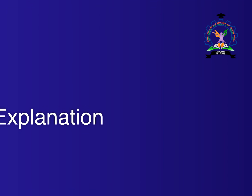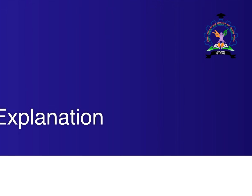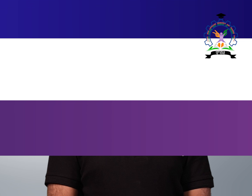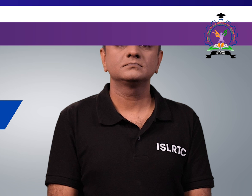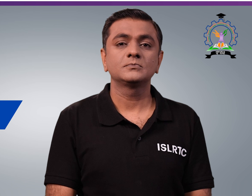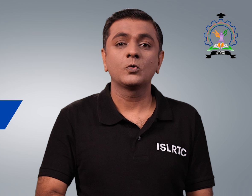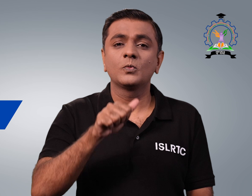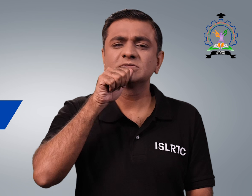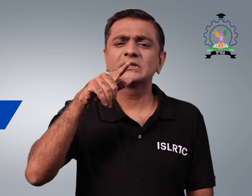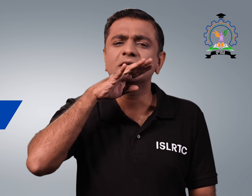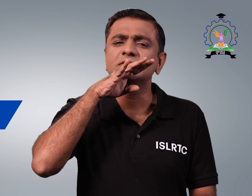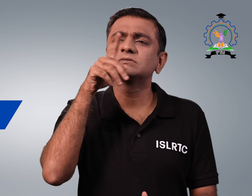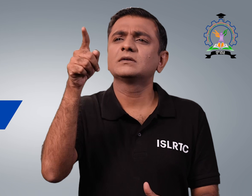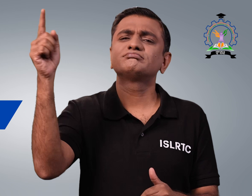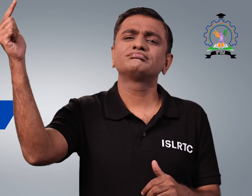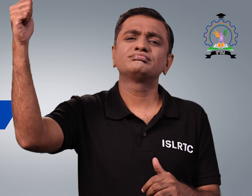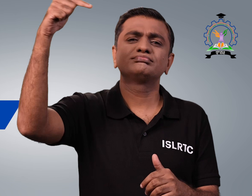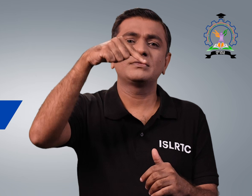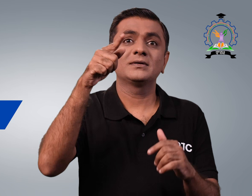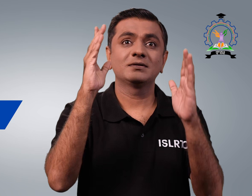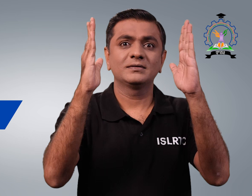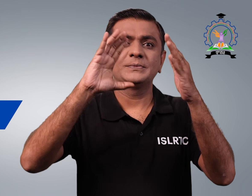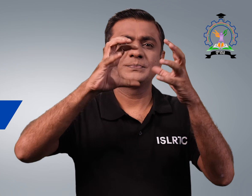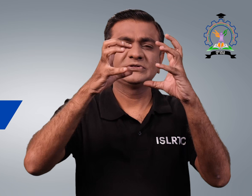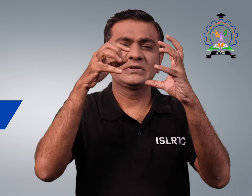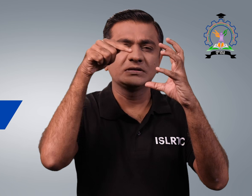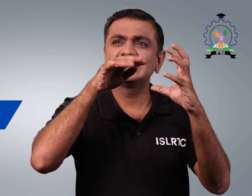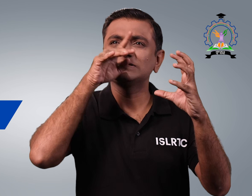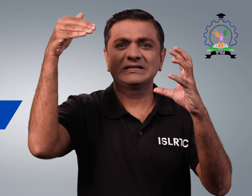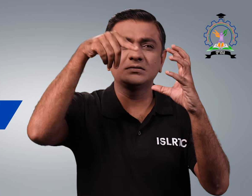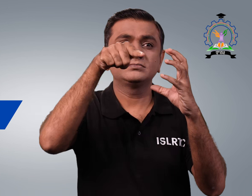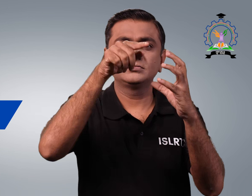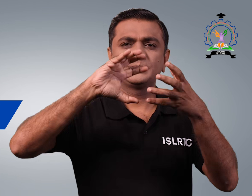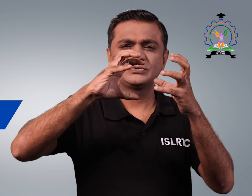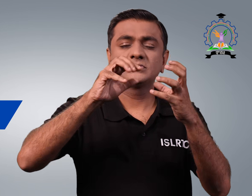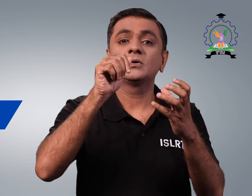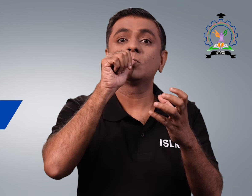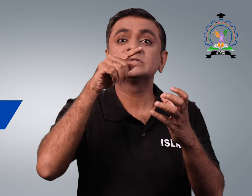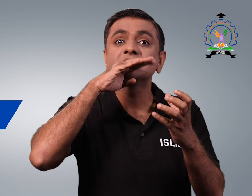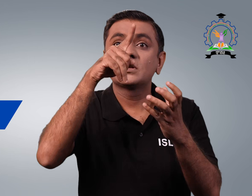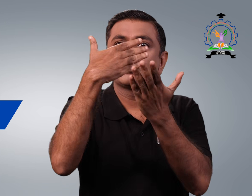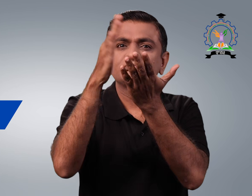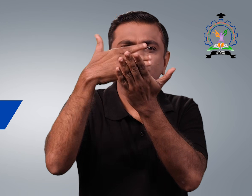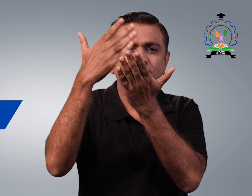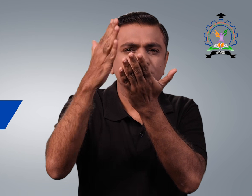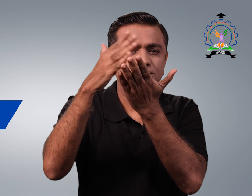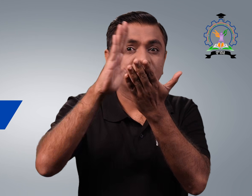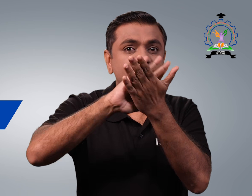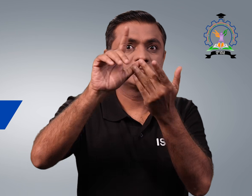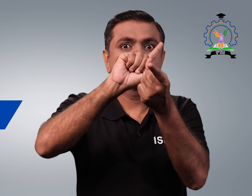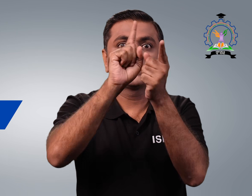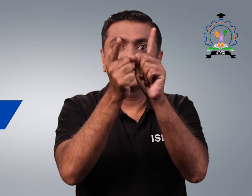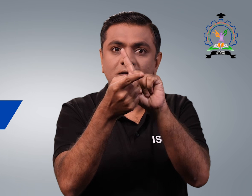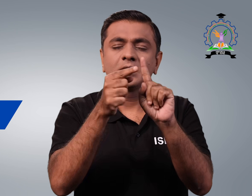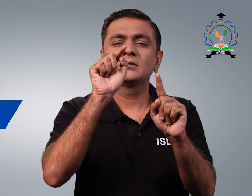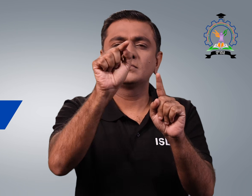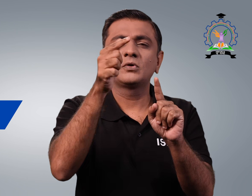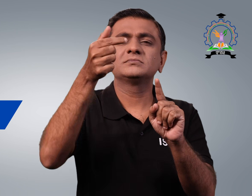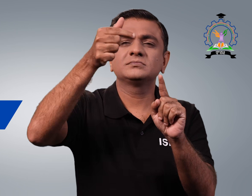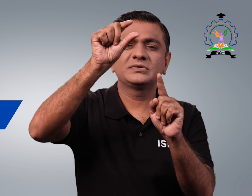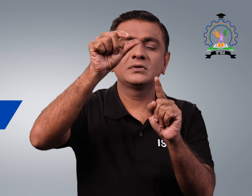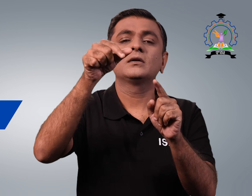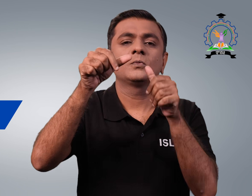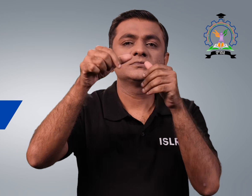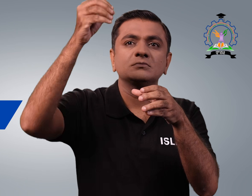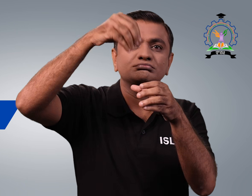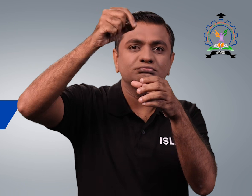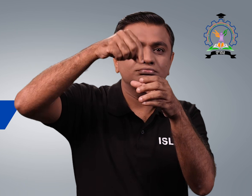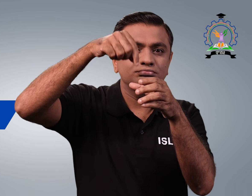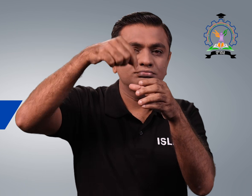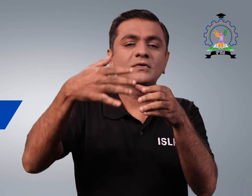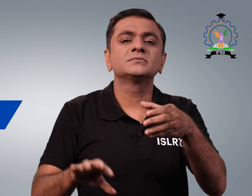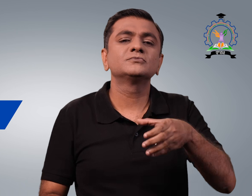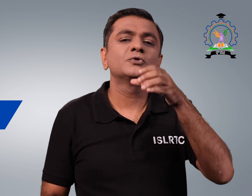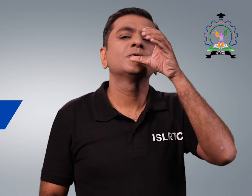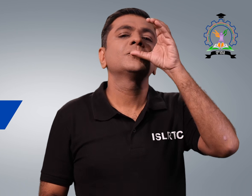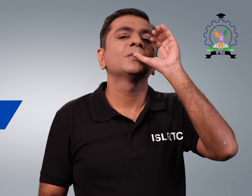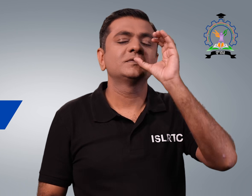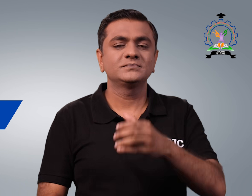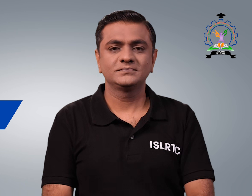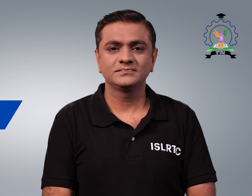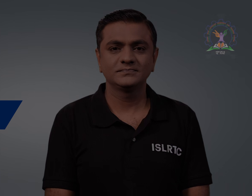A water purifier is a device that removes impurities from water to make it clean and safe to drink.